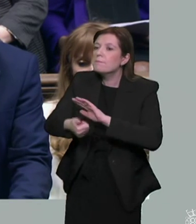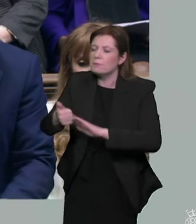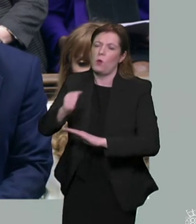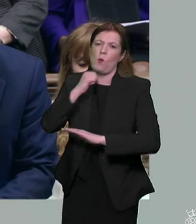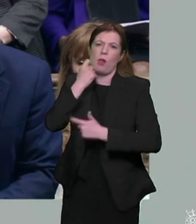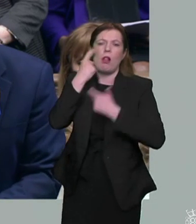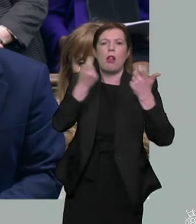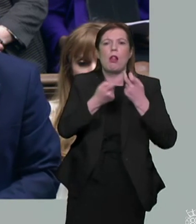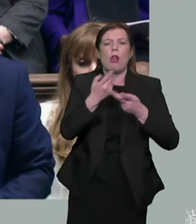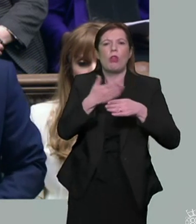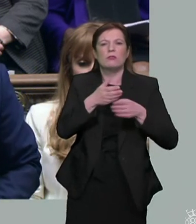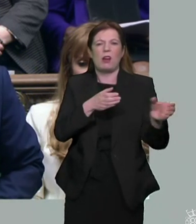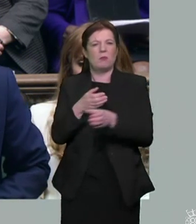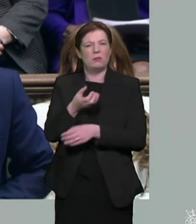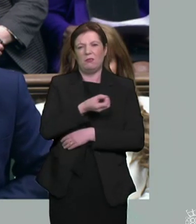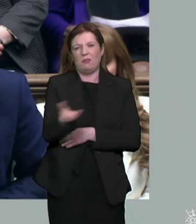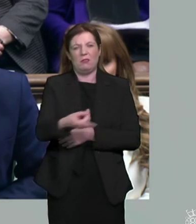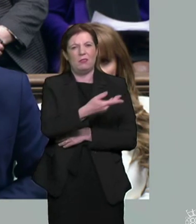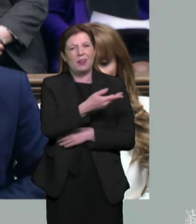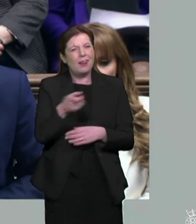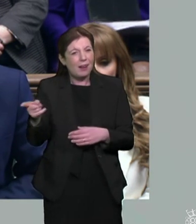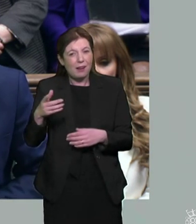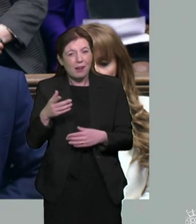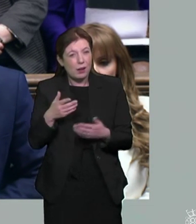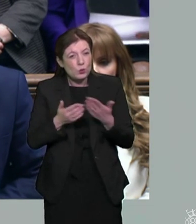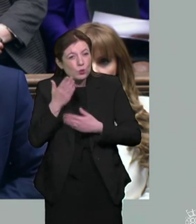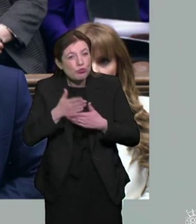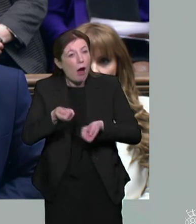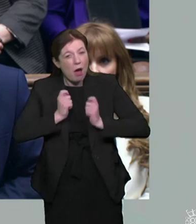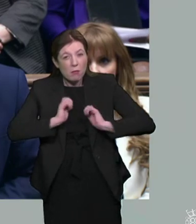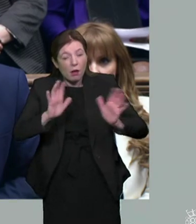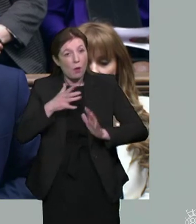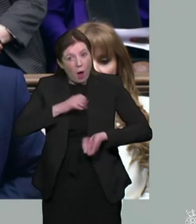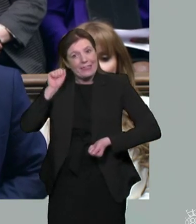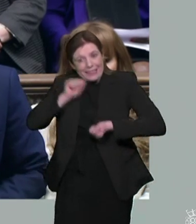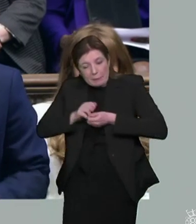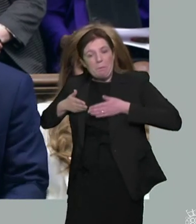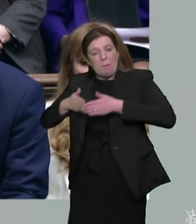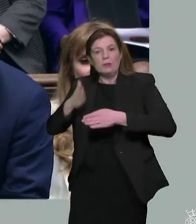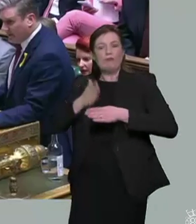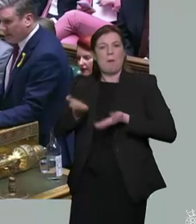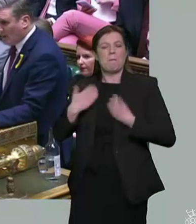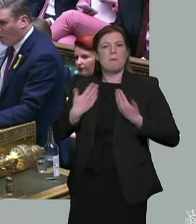Pathetic! They do not want new jobs; they want their old jobs back.